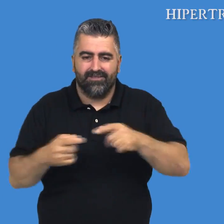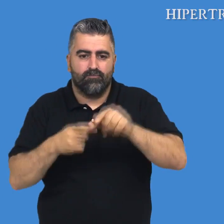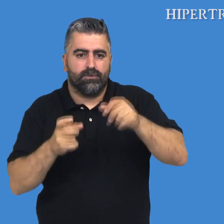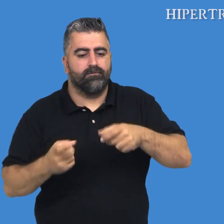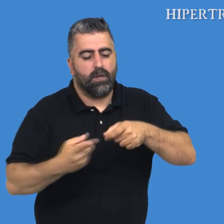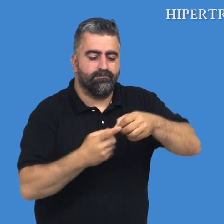forma